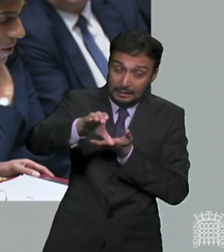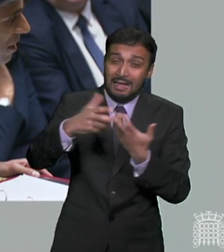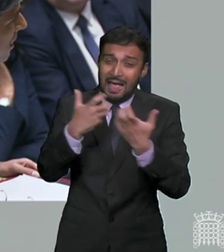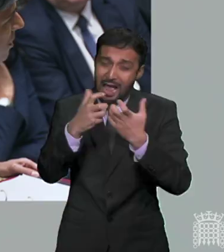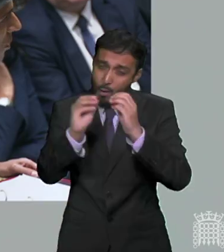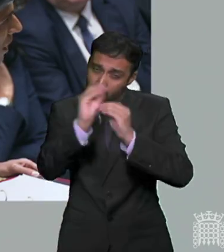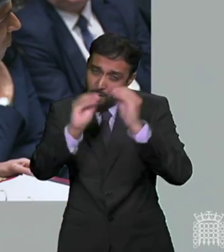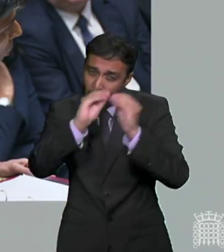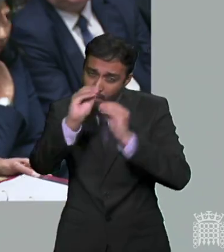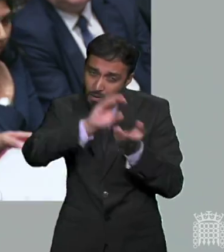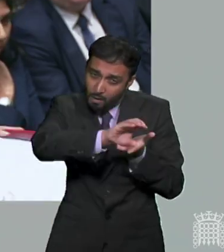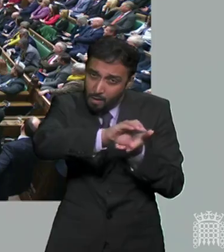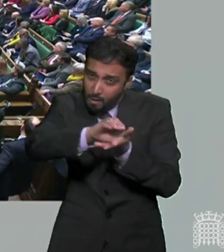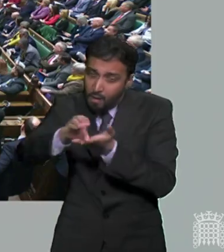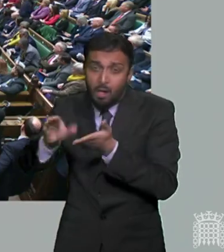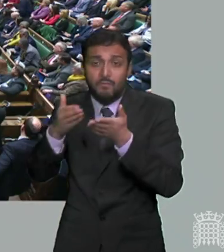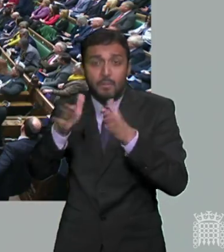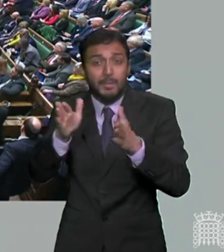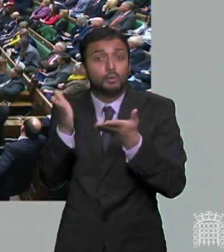That is what we are committed to doing in Scotland.